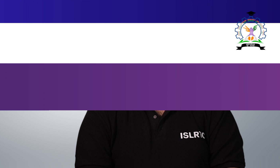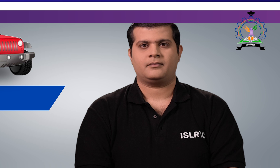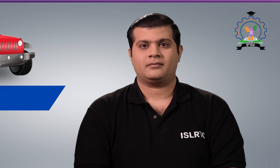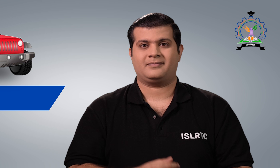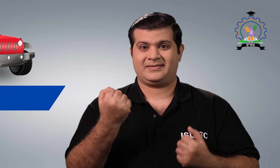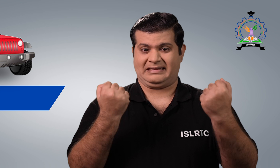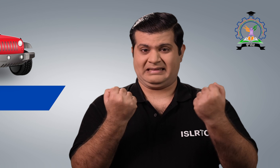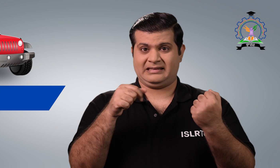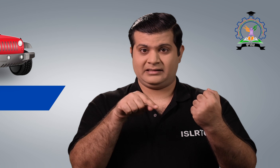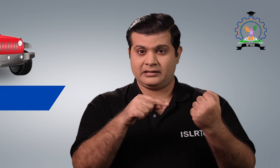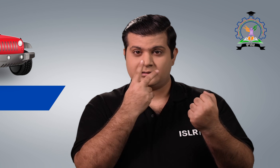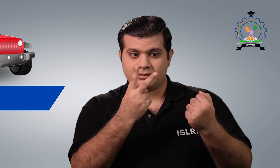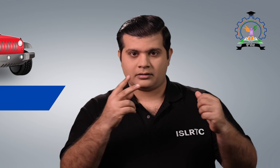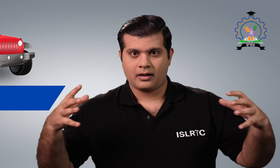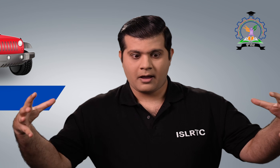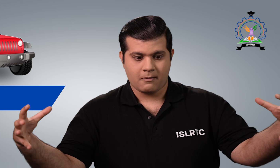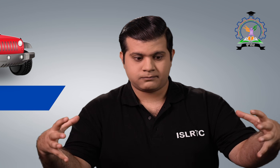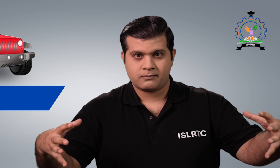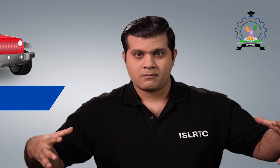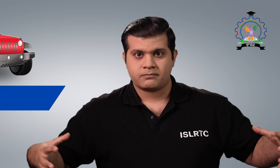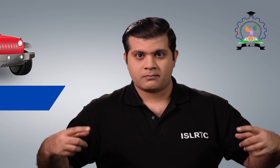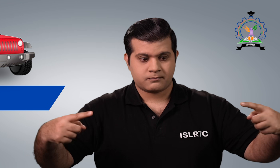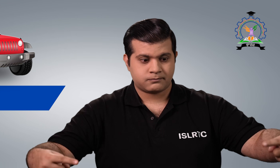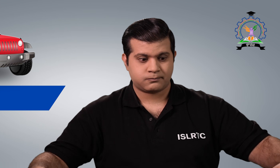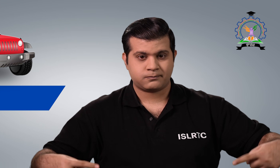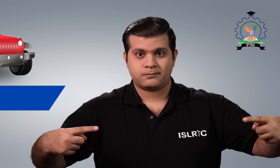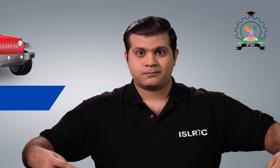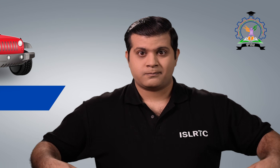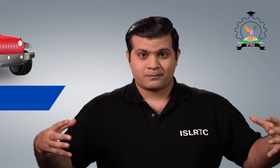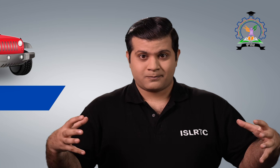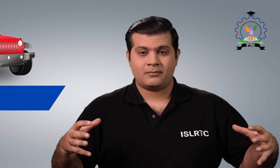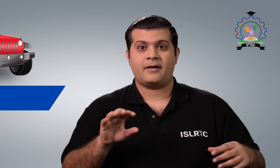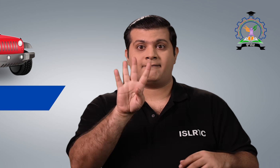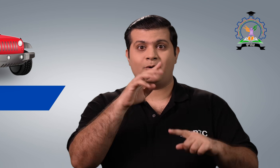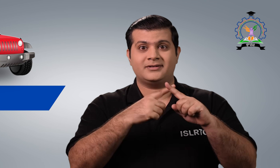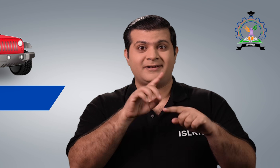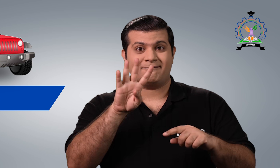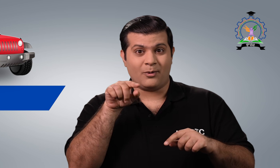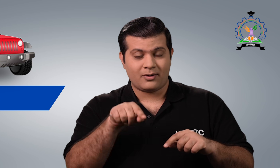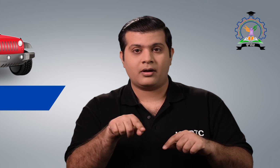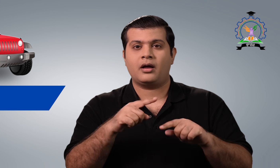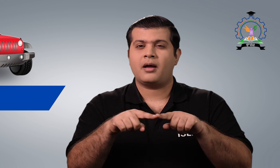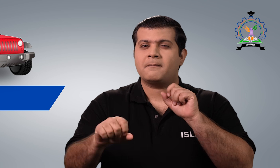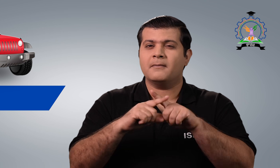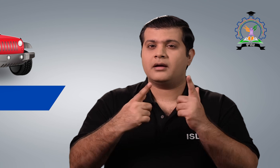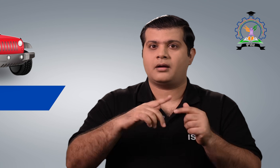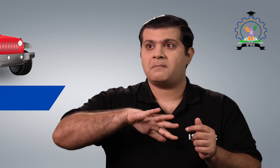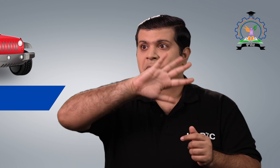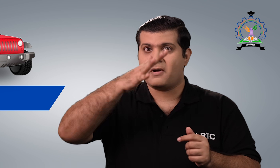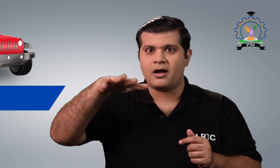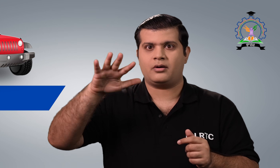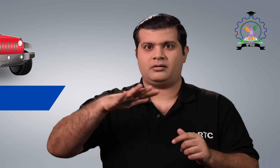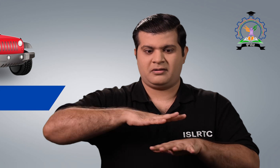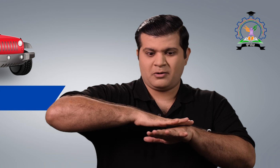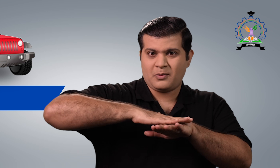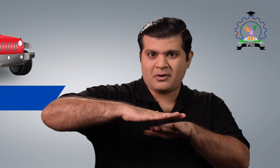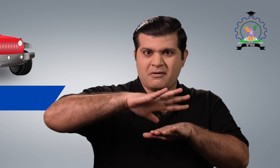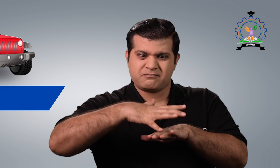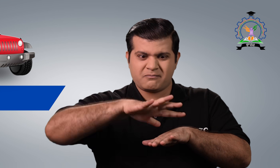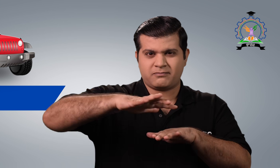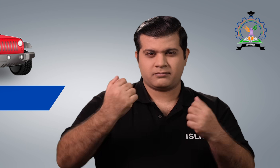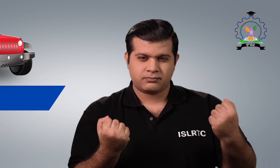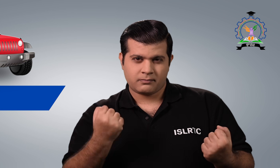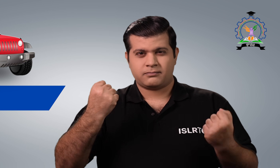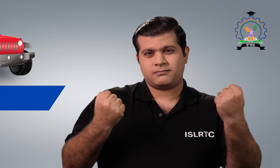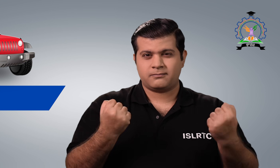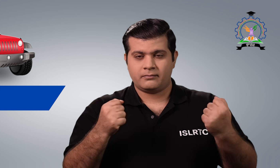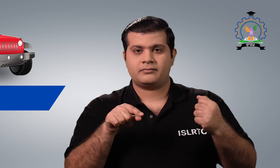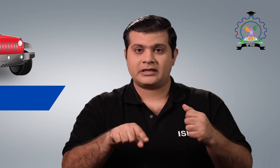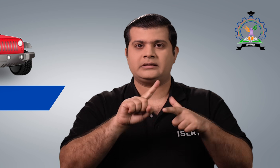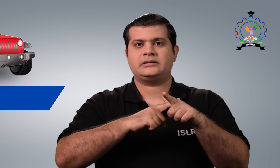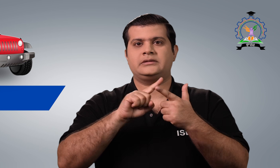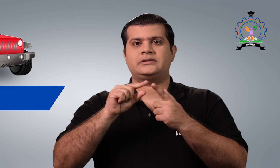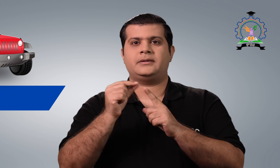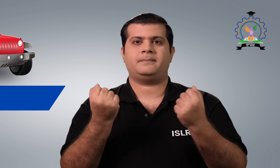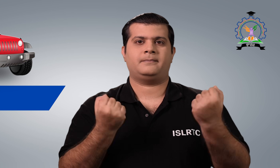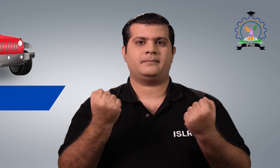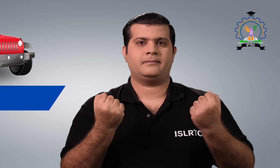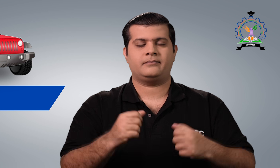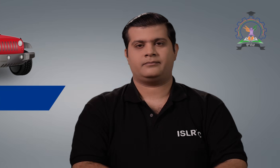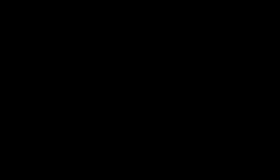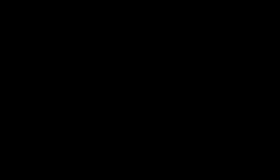A Jeep is a four-wheel-drive vehicle used for navigating mountains and rugged terrain.